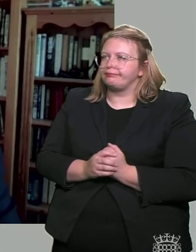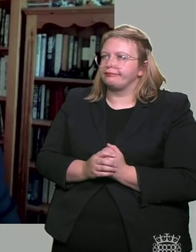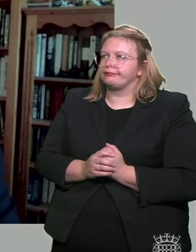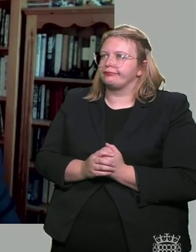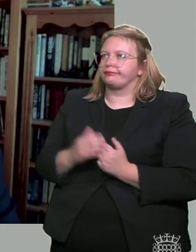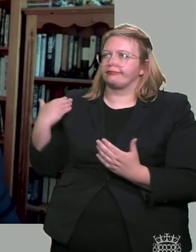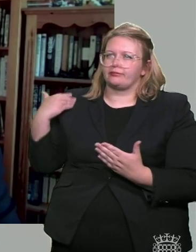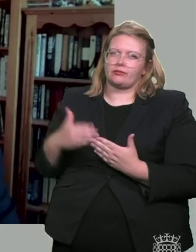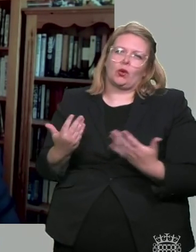People have lost their mothers and fathers, their